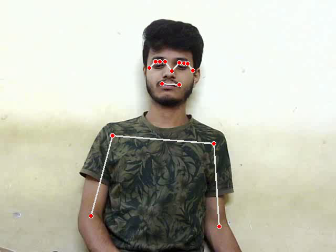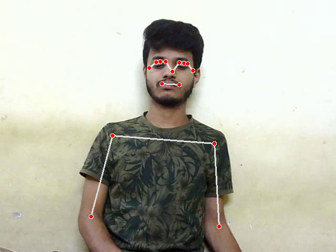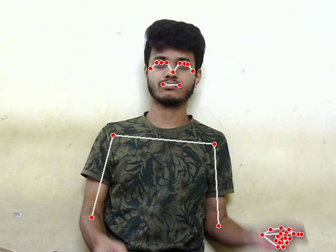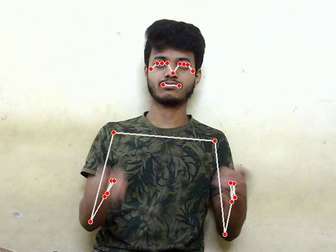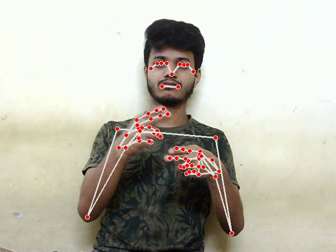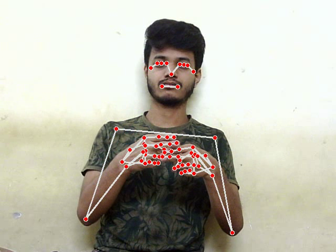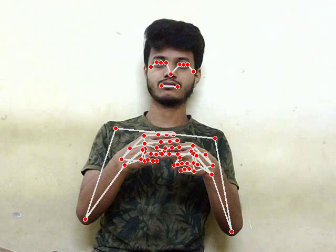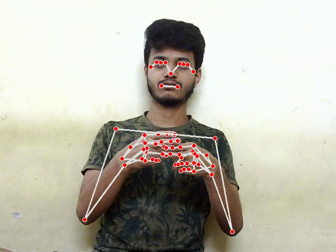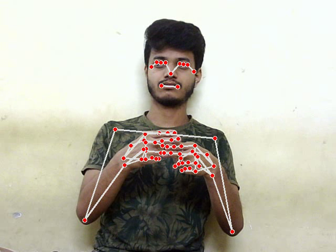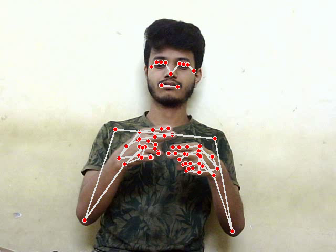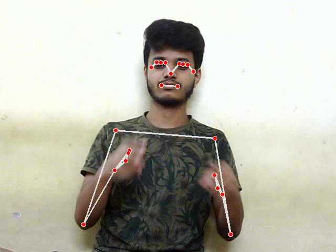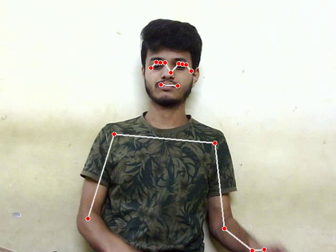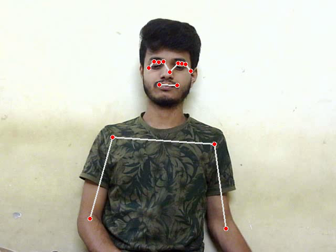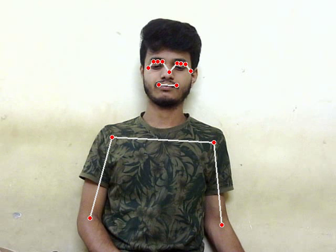name